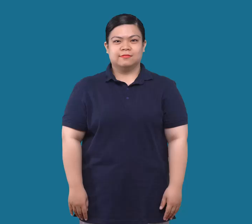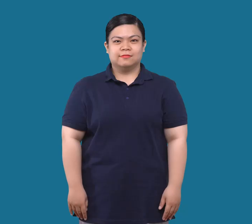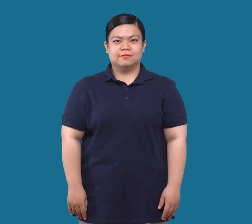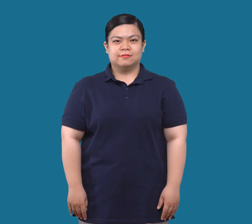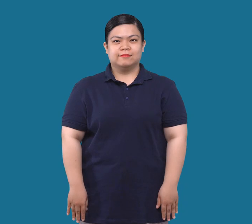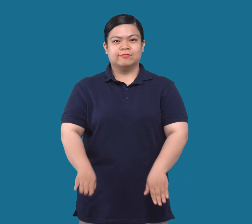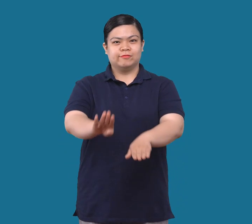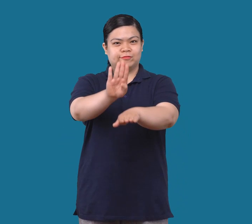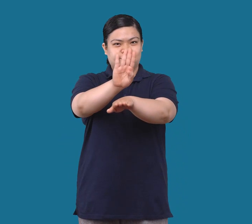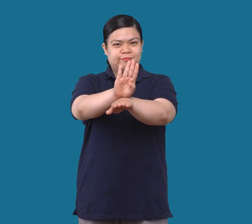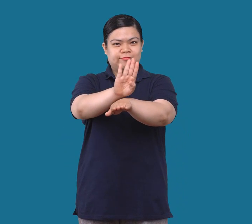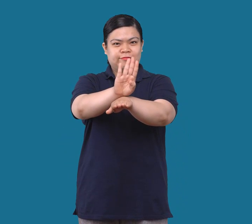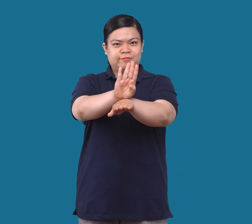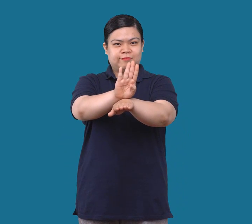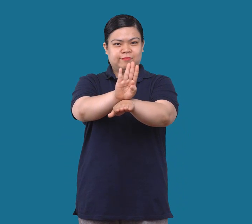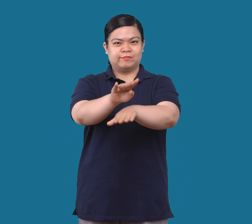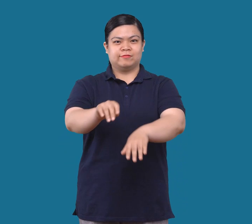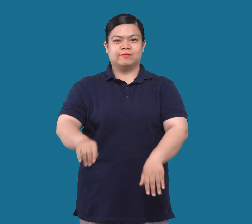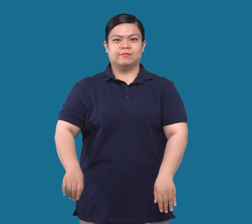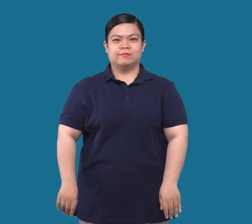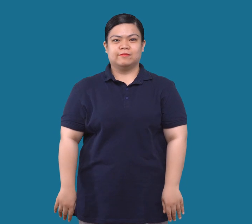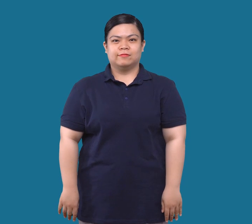Quốc Tử Giám